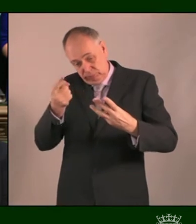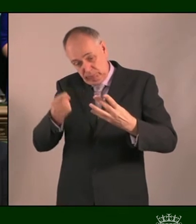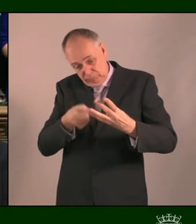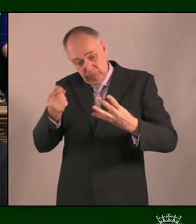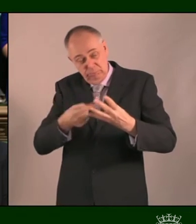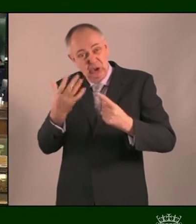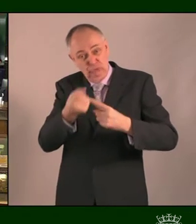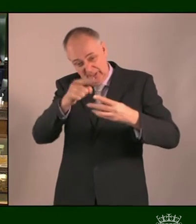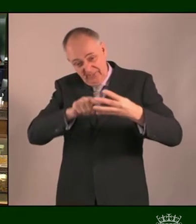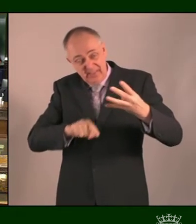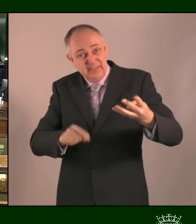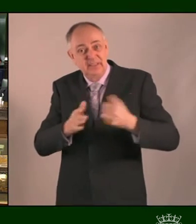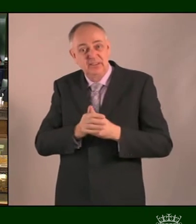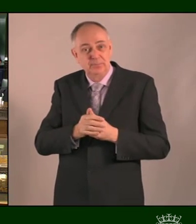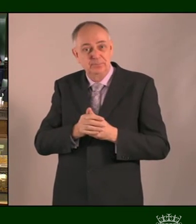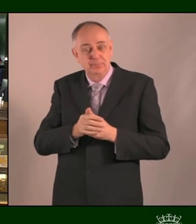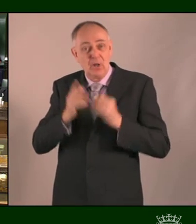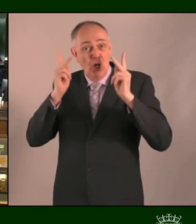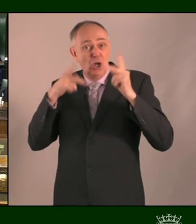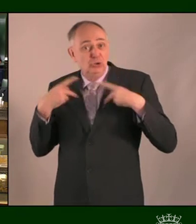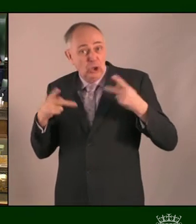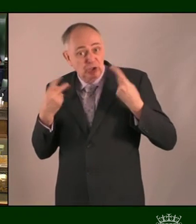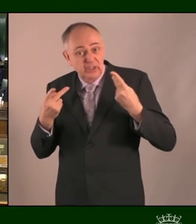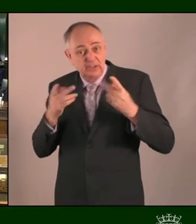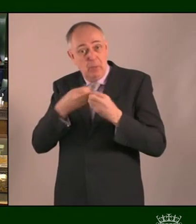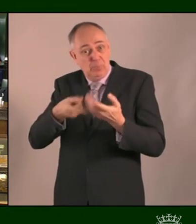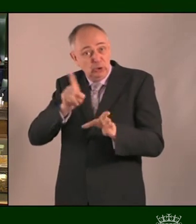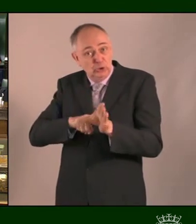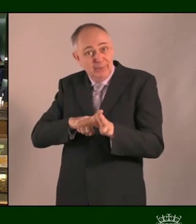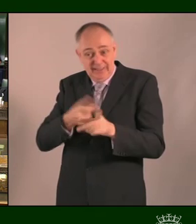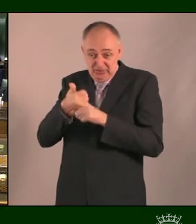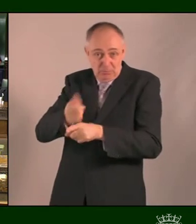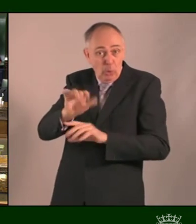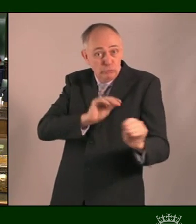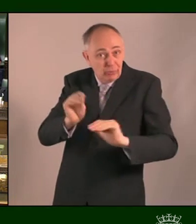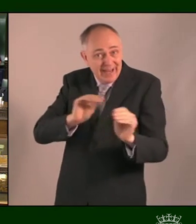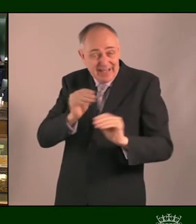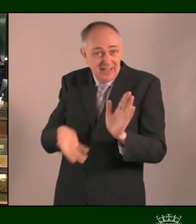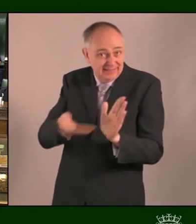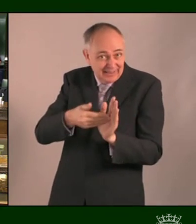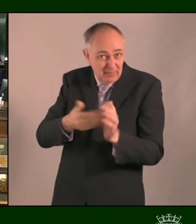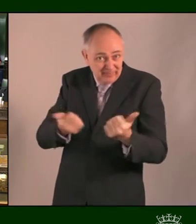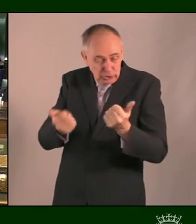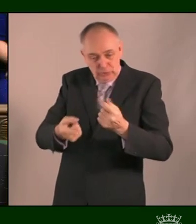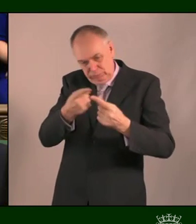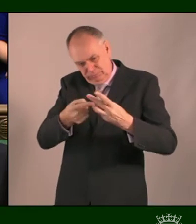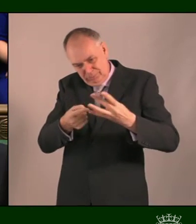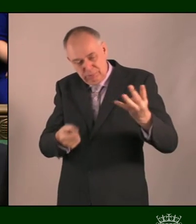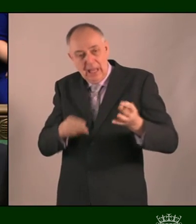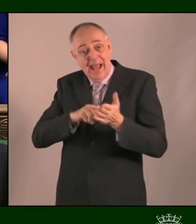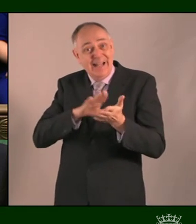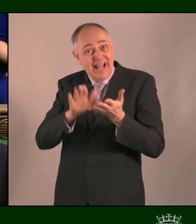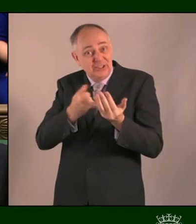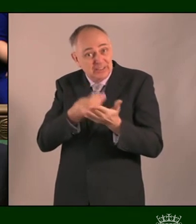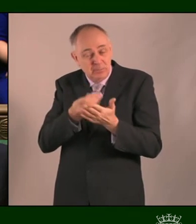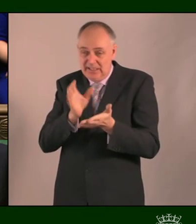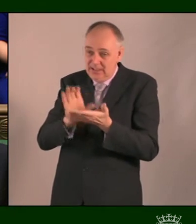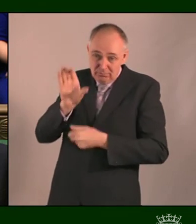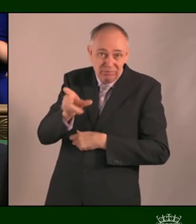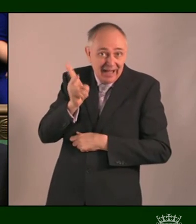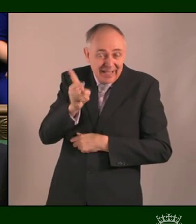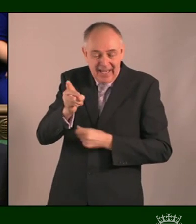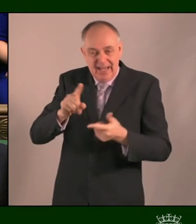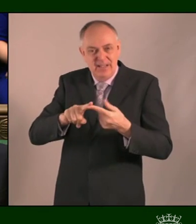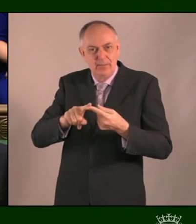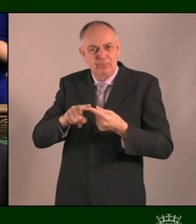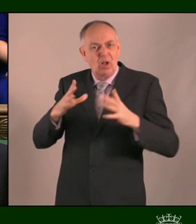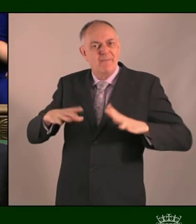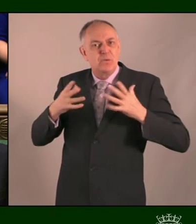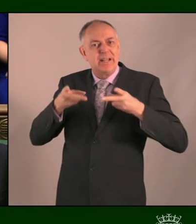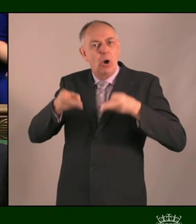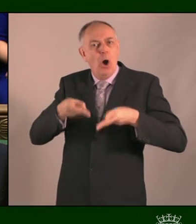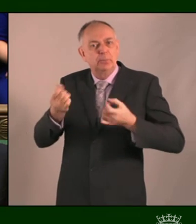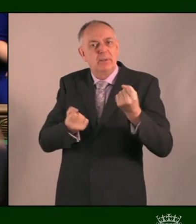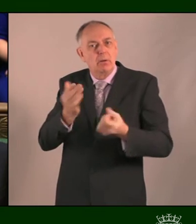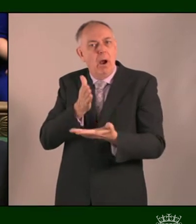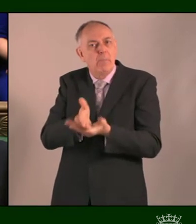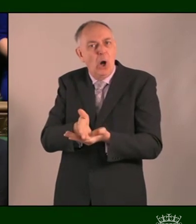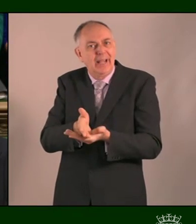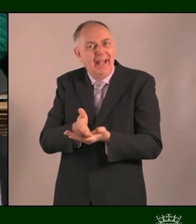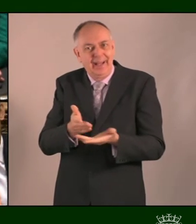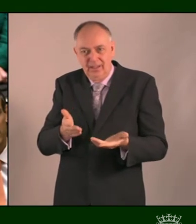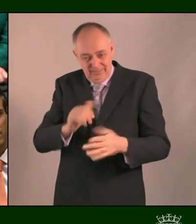We have restored the nurses’ bursary, introduced a Bill to set out a record cash boost for our NHS and ensured that there will be free hospital car parking for everybody who attends a hospital.